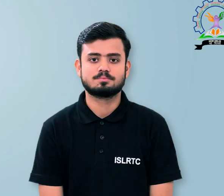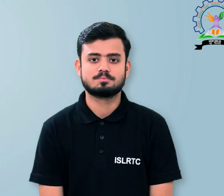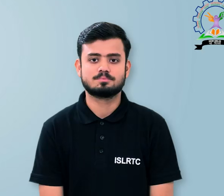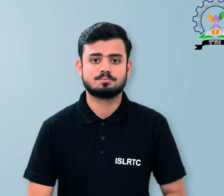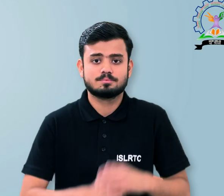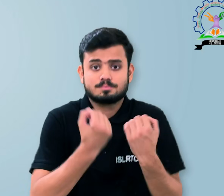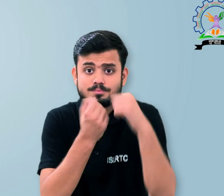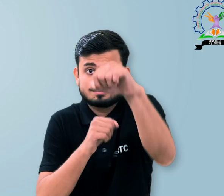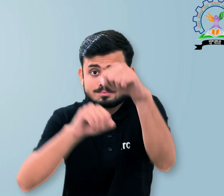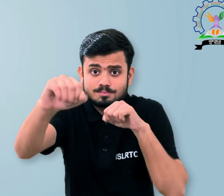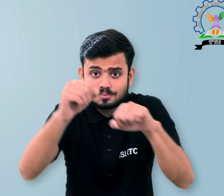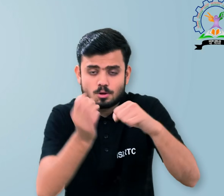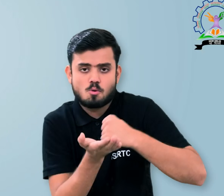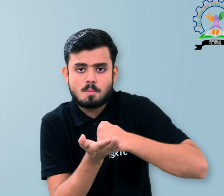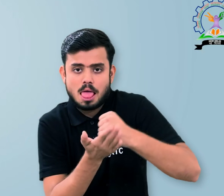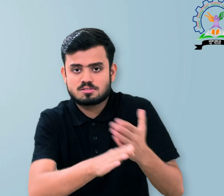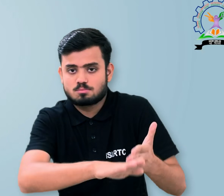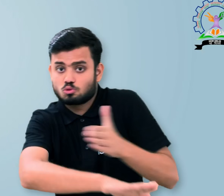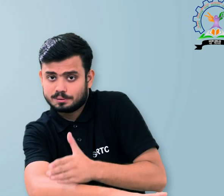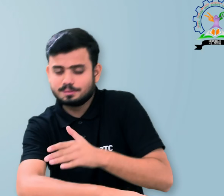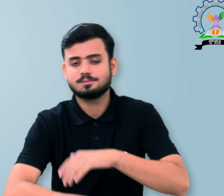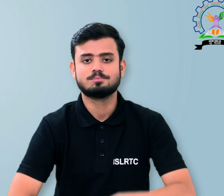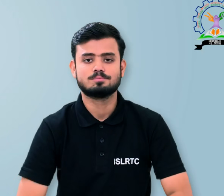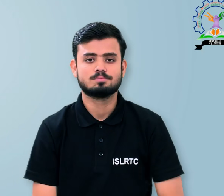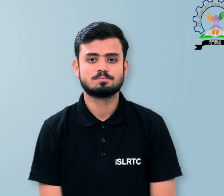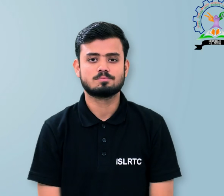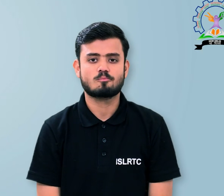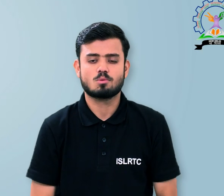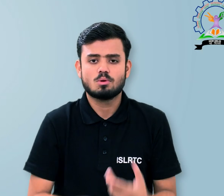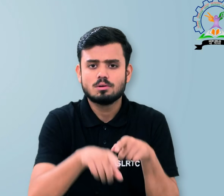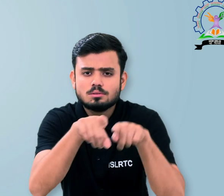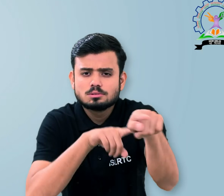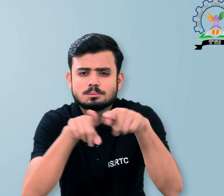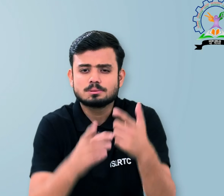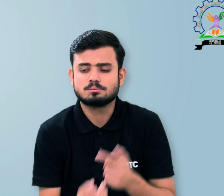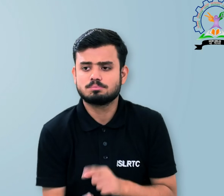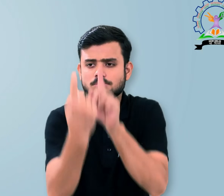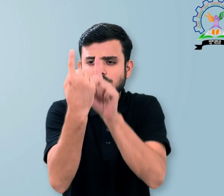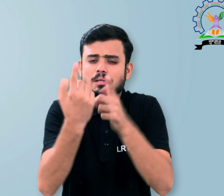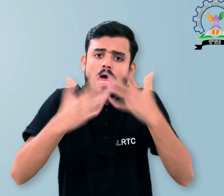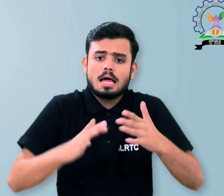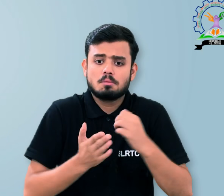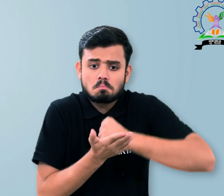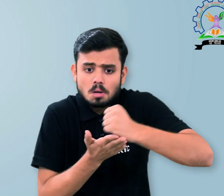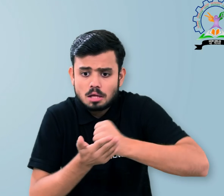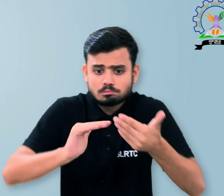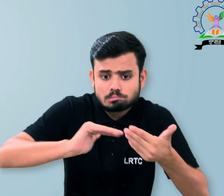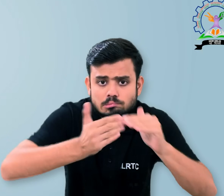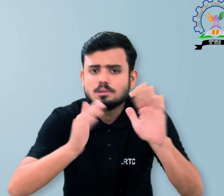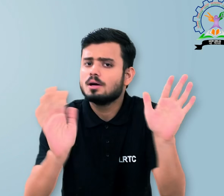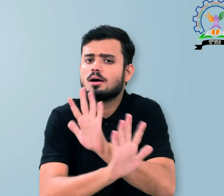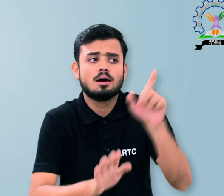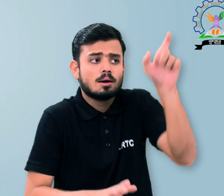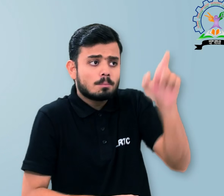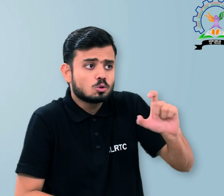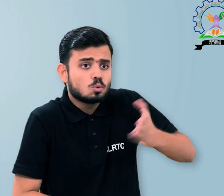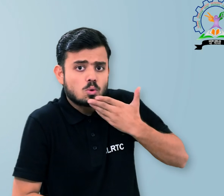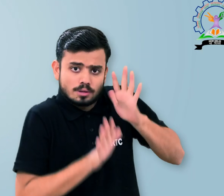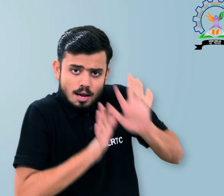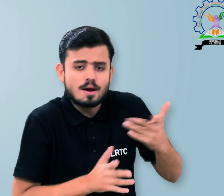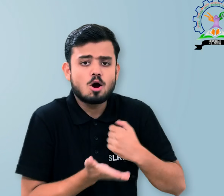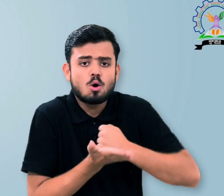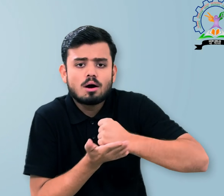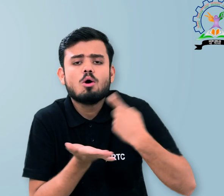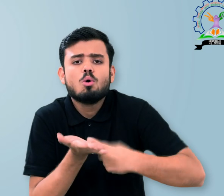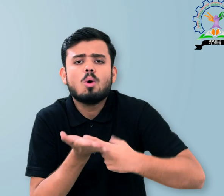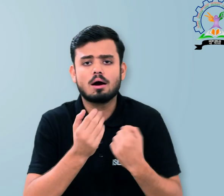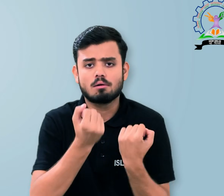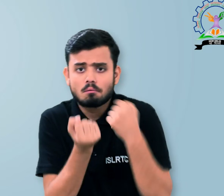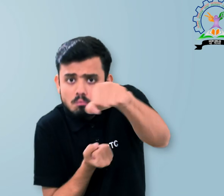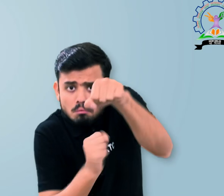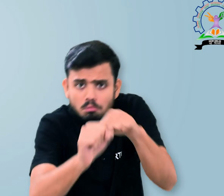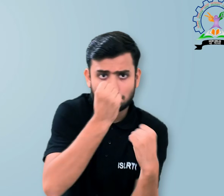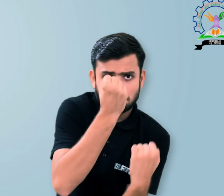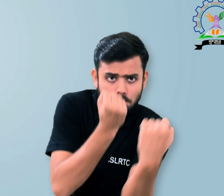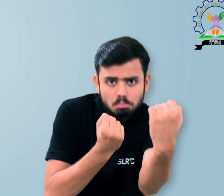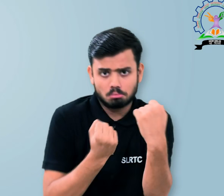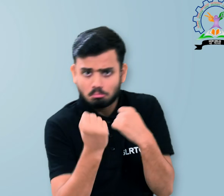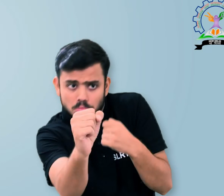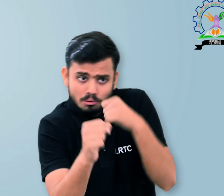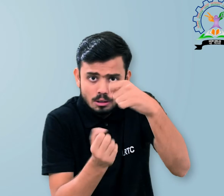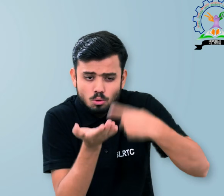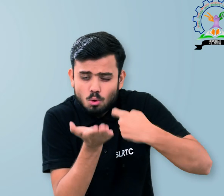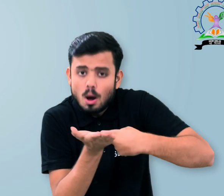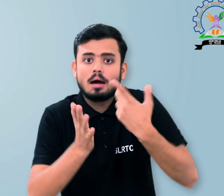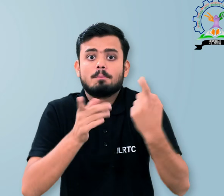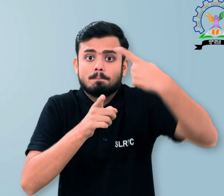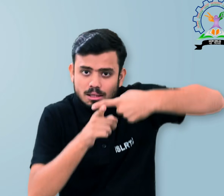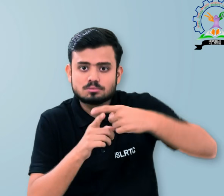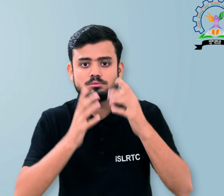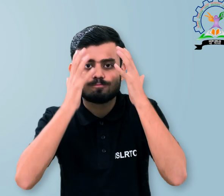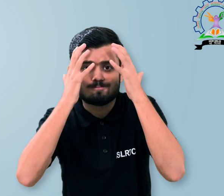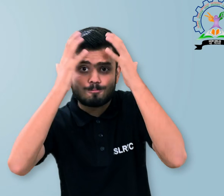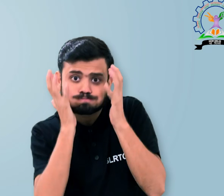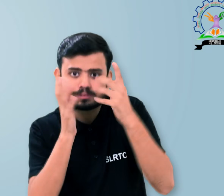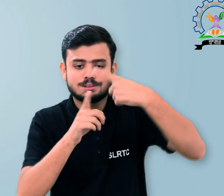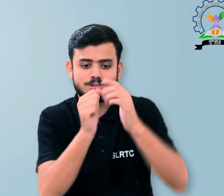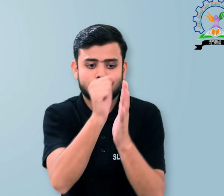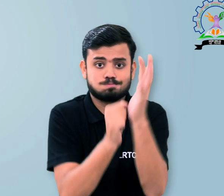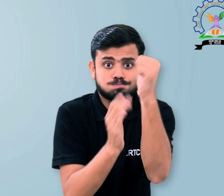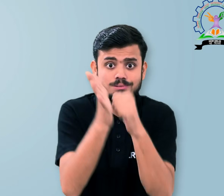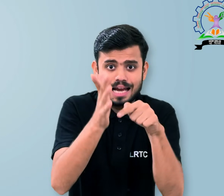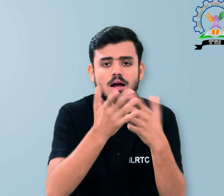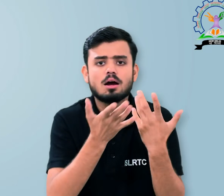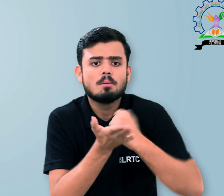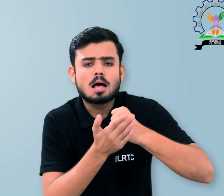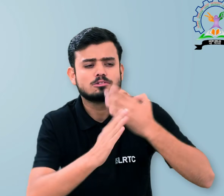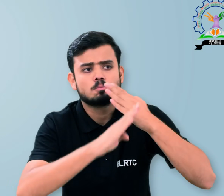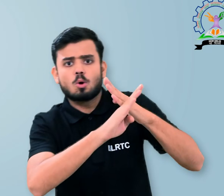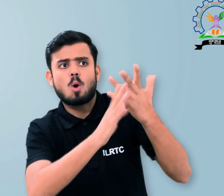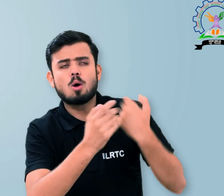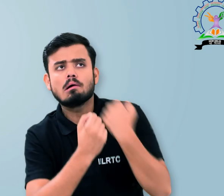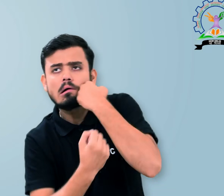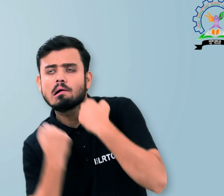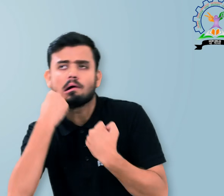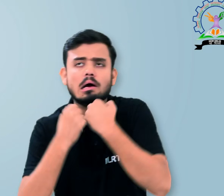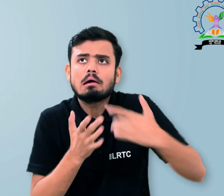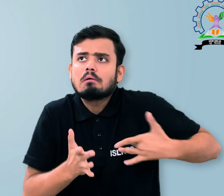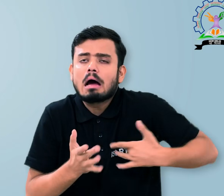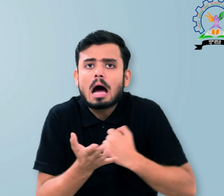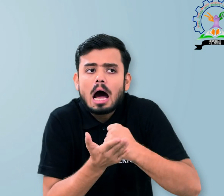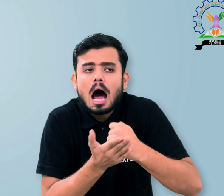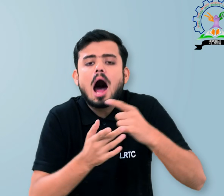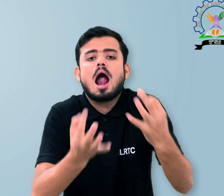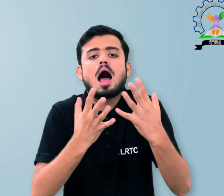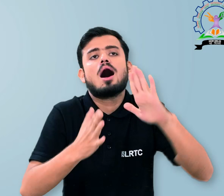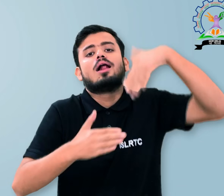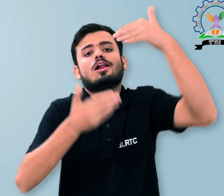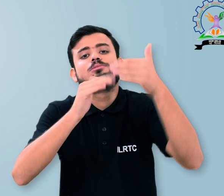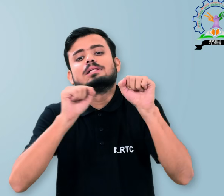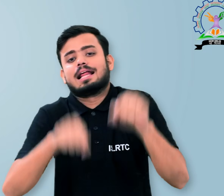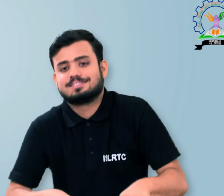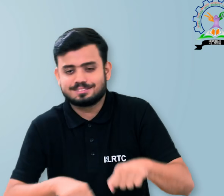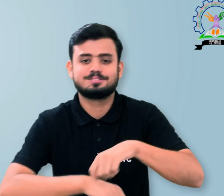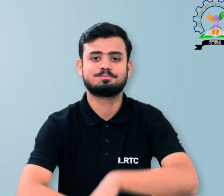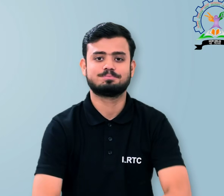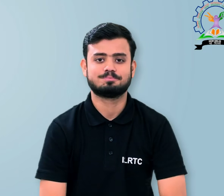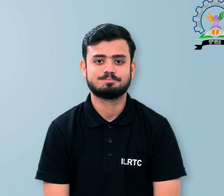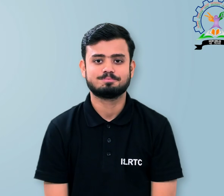Spar This is used for training and preparation in the gym. It should be much less intense than an actual fight, incorporating greater padded gloves and headgear.